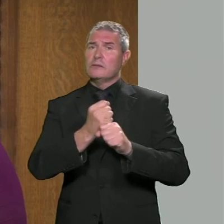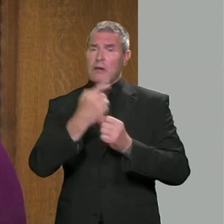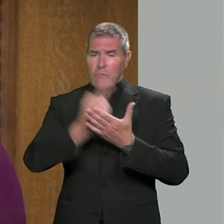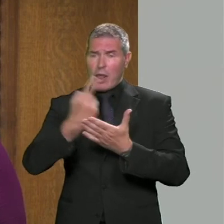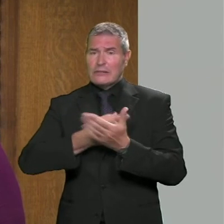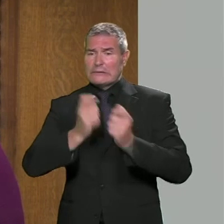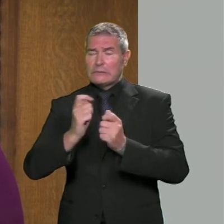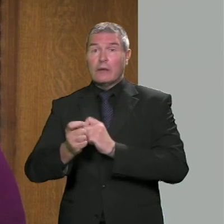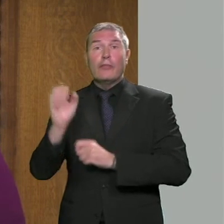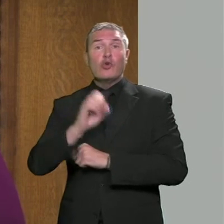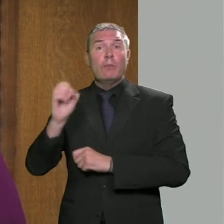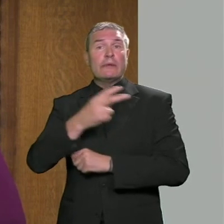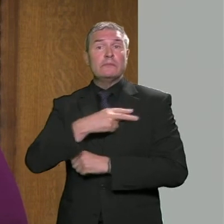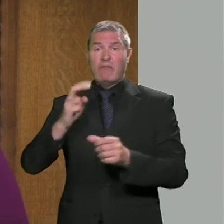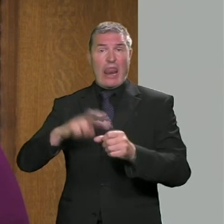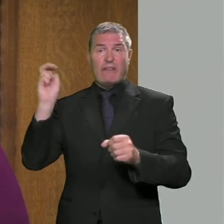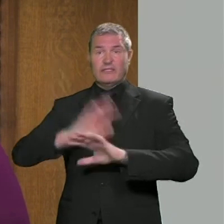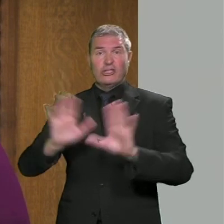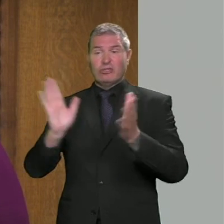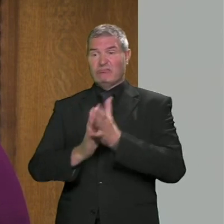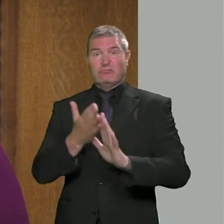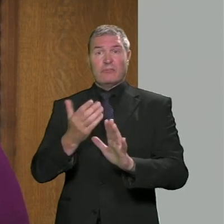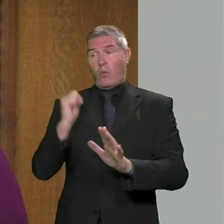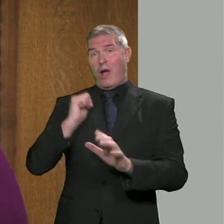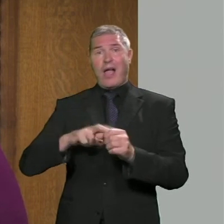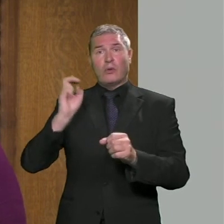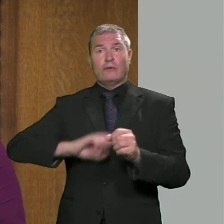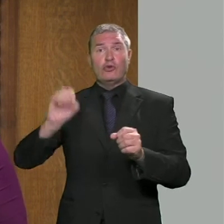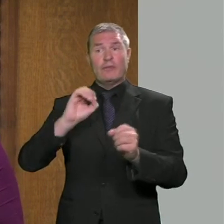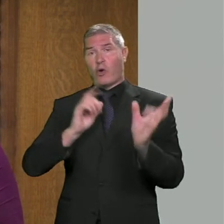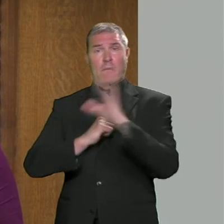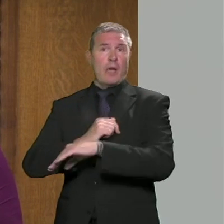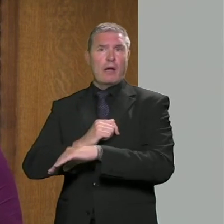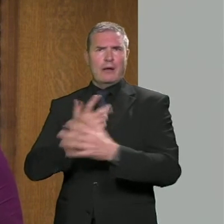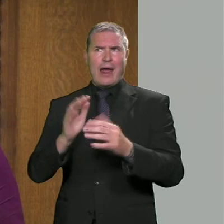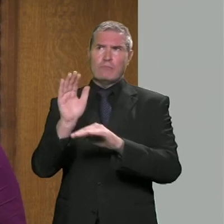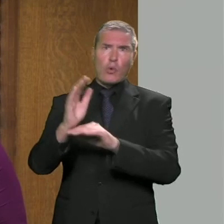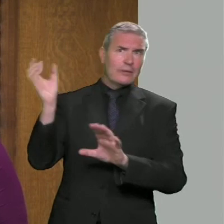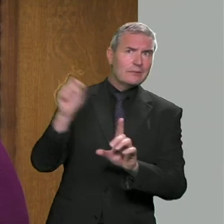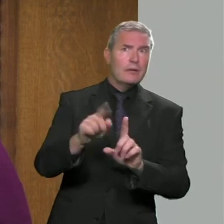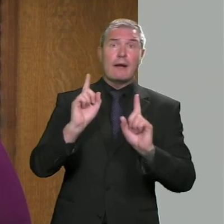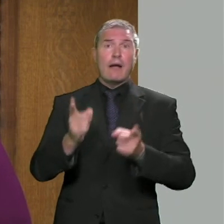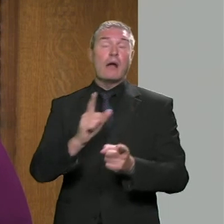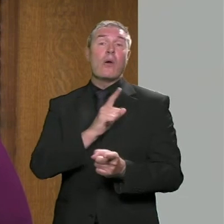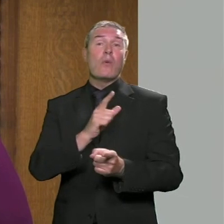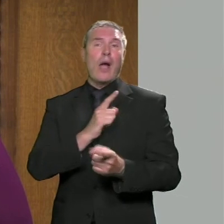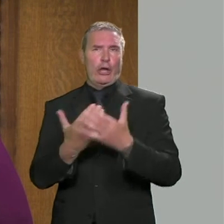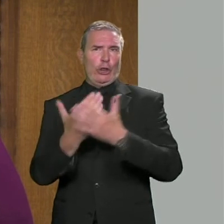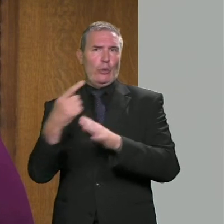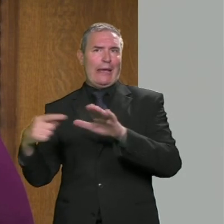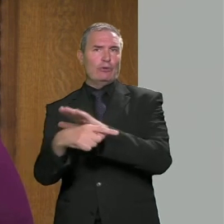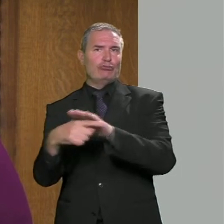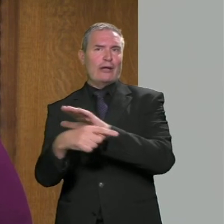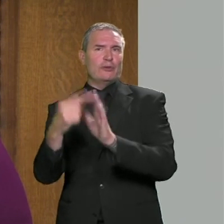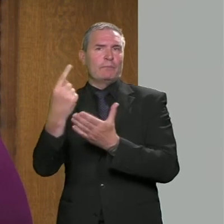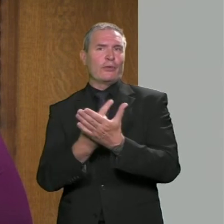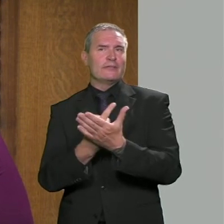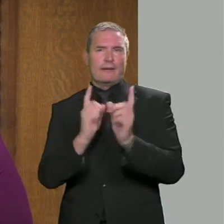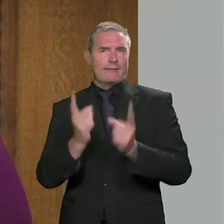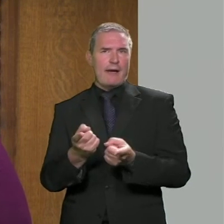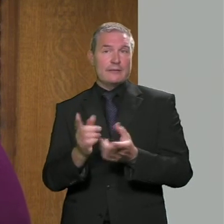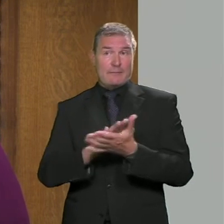The EU staff have already left because of the botched handling of Brexit and he cannot recruit from abroad because of the damaging new immigration policy.